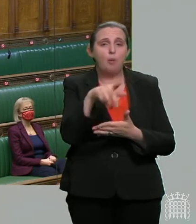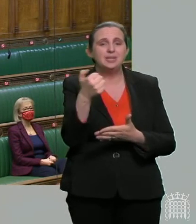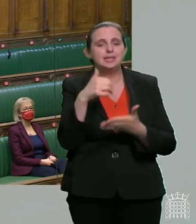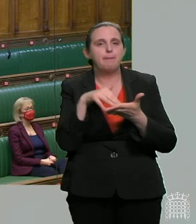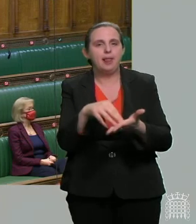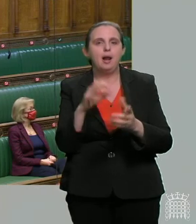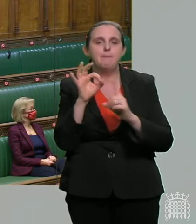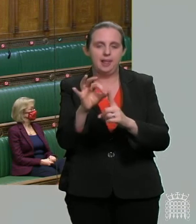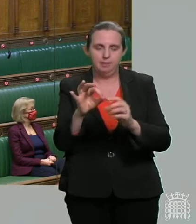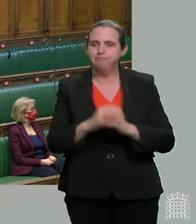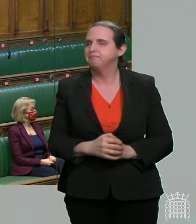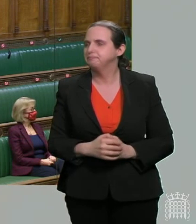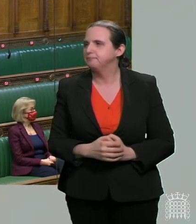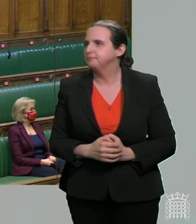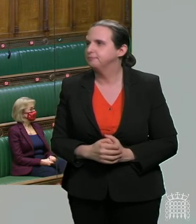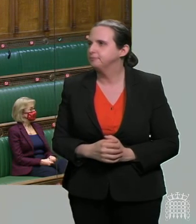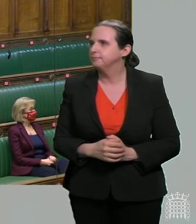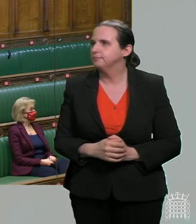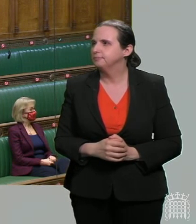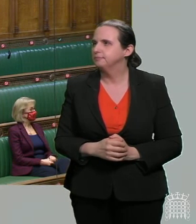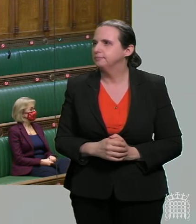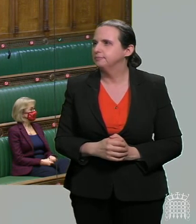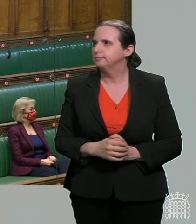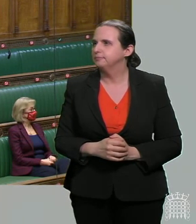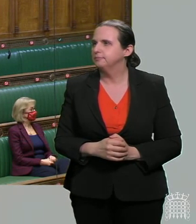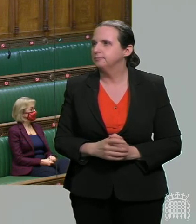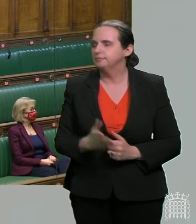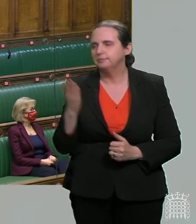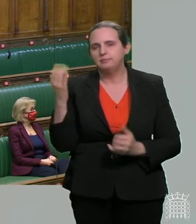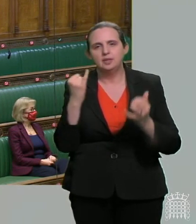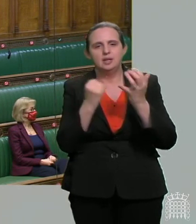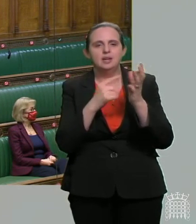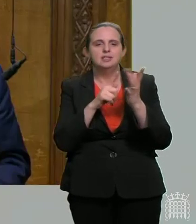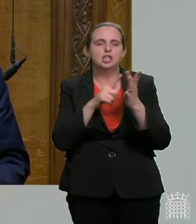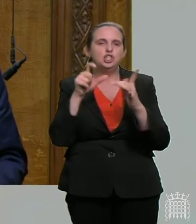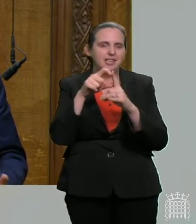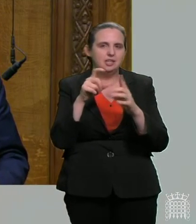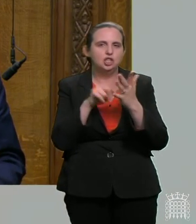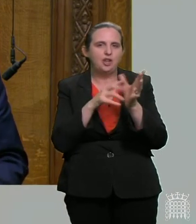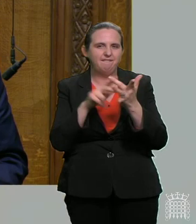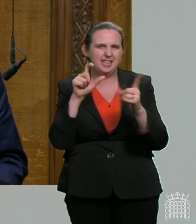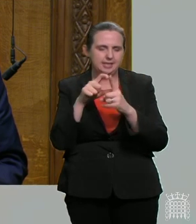From rainforests to coral reefs, the world’s ecosystems are at risk of catastrophic decline.